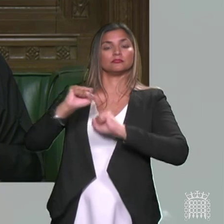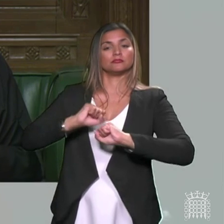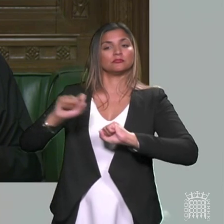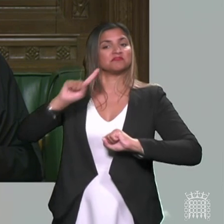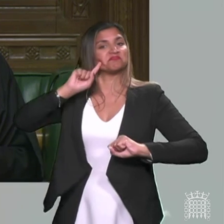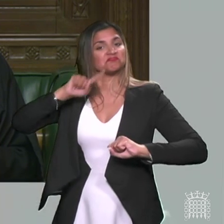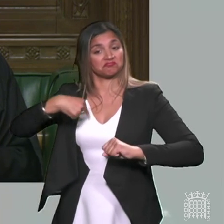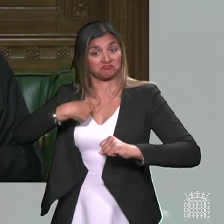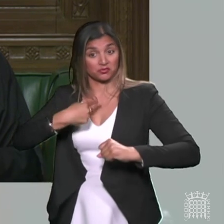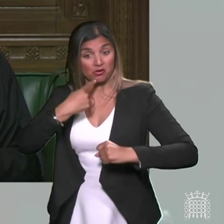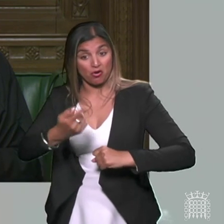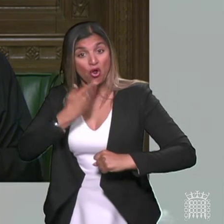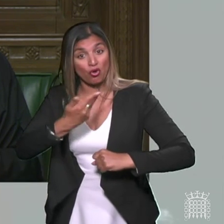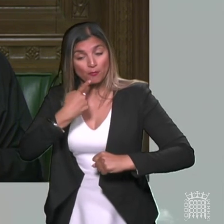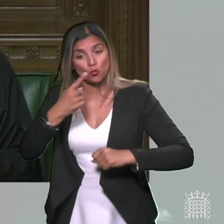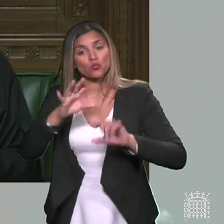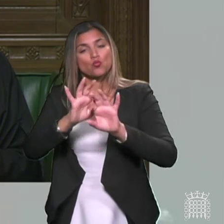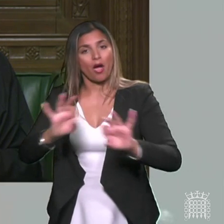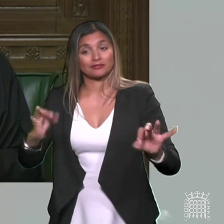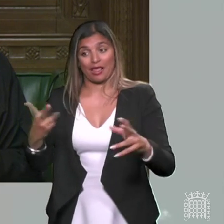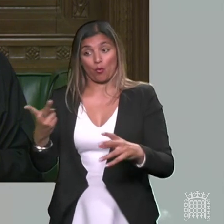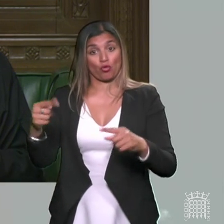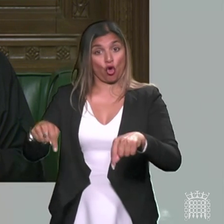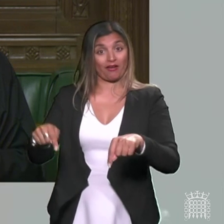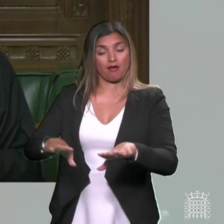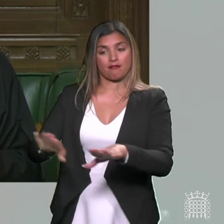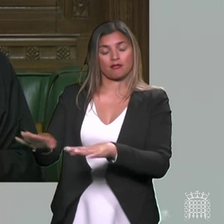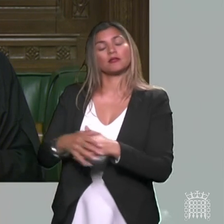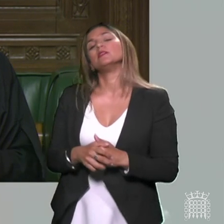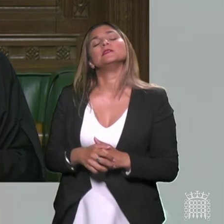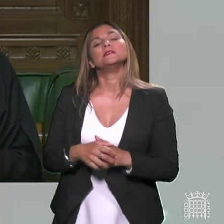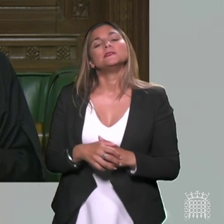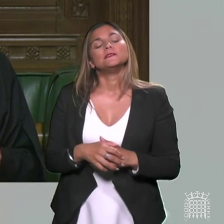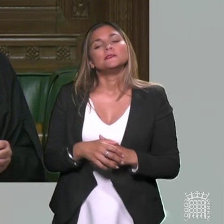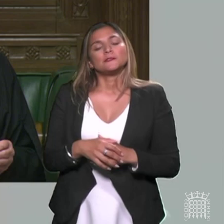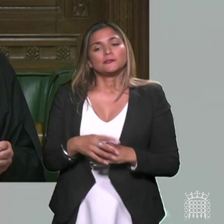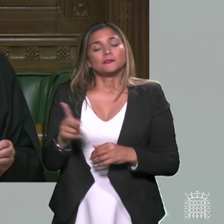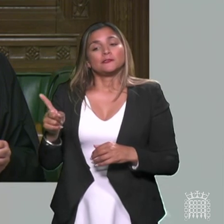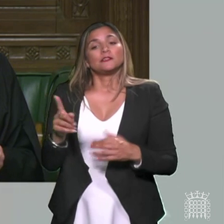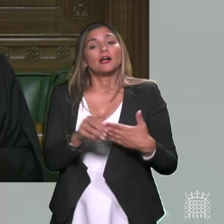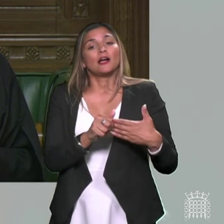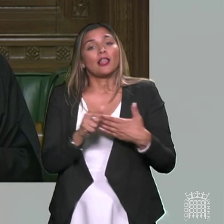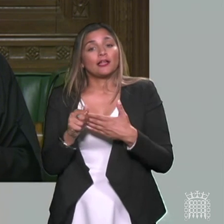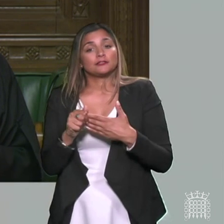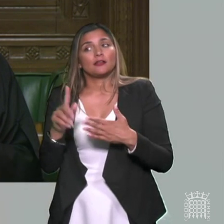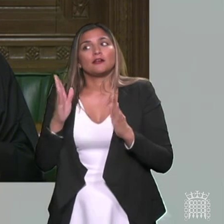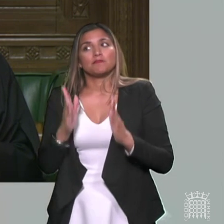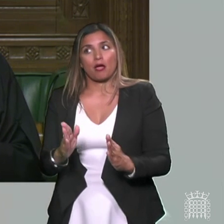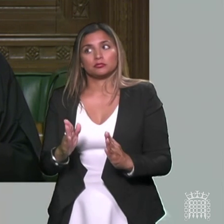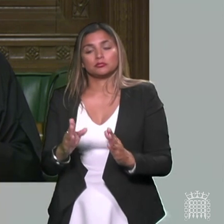In their absence, I wish to proceed to name them, and I call on the Leader of the House to move the relevant motion.